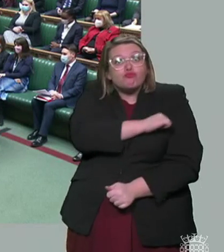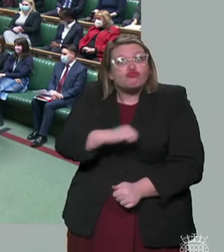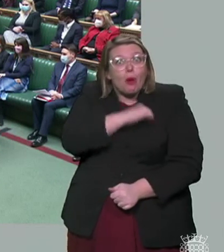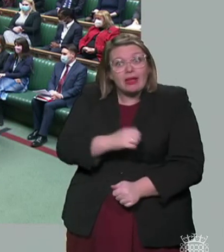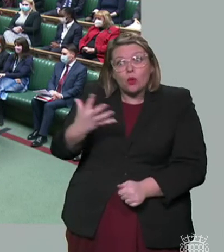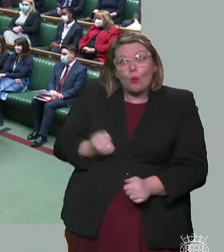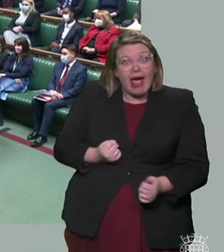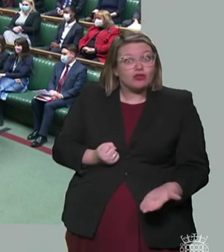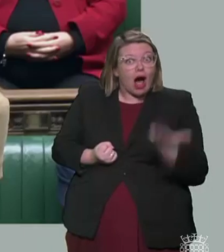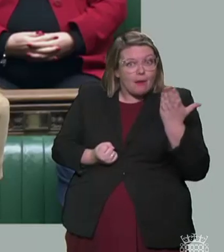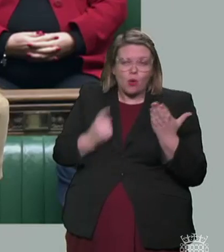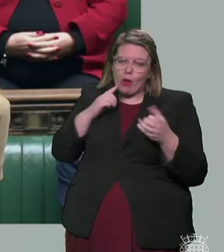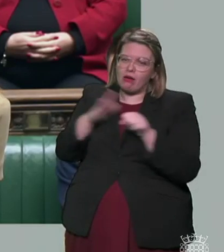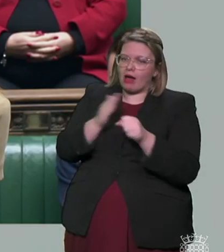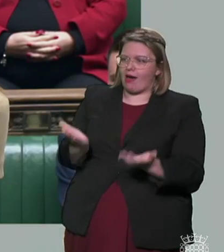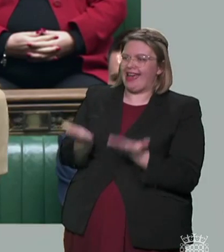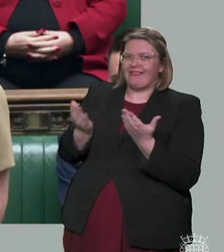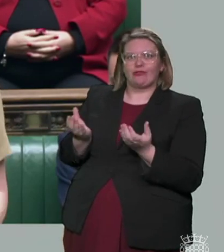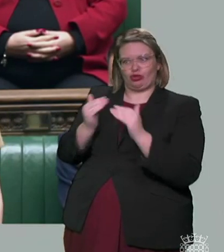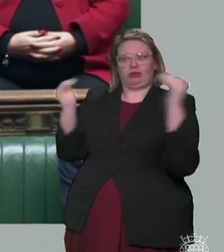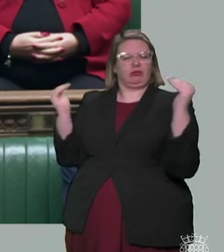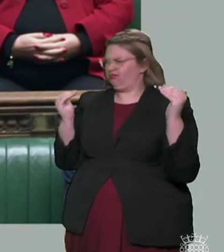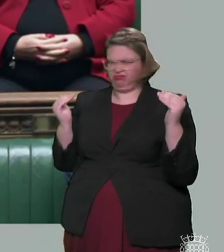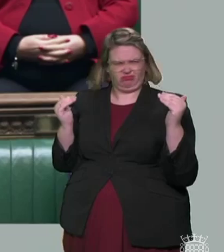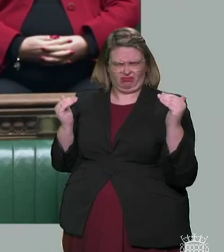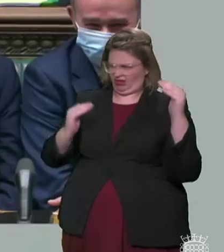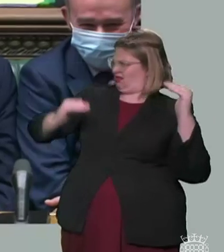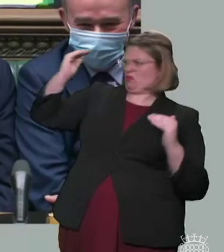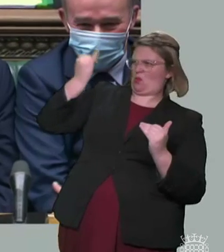Familiar stuff, Mr Speaker? The Prime Minister promised that wage rises would offset inflation.